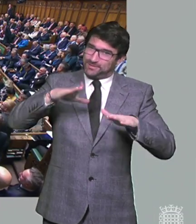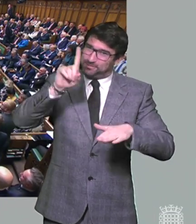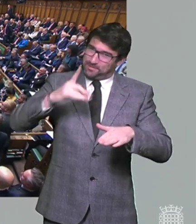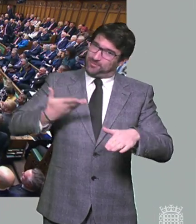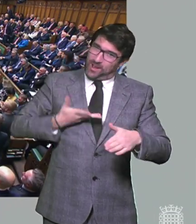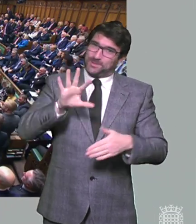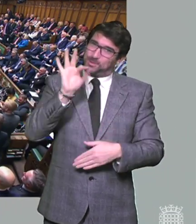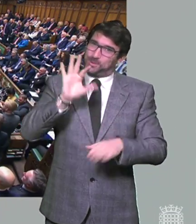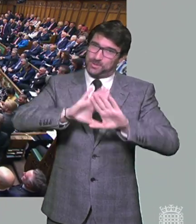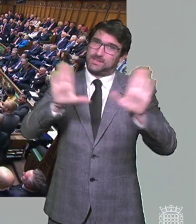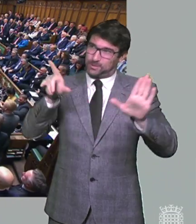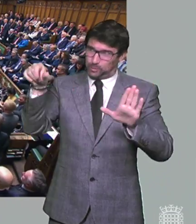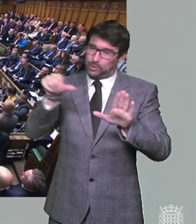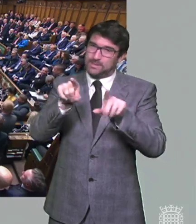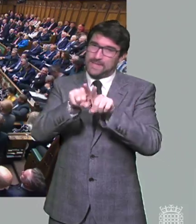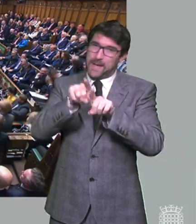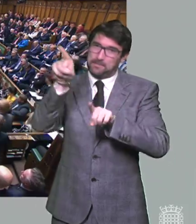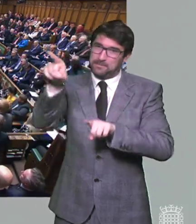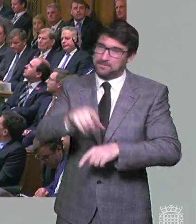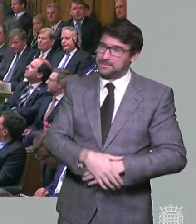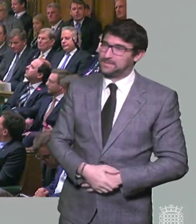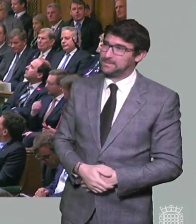I respect what British people voted for. I suggest the honourable Lady does the same.